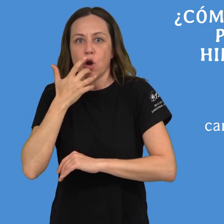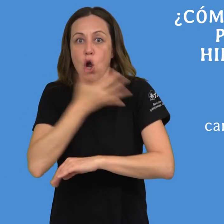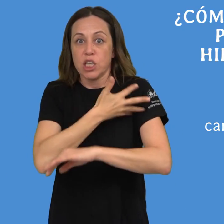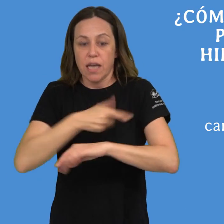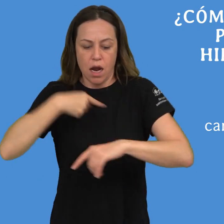sangre